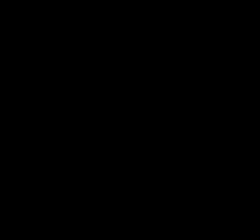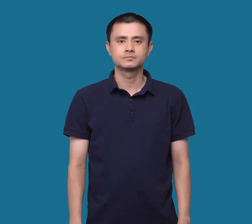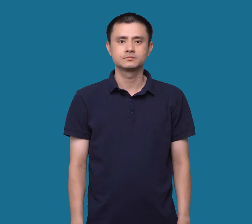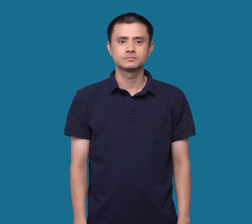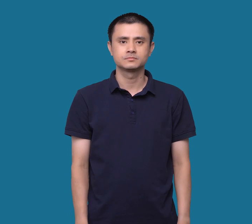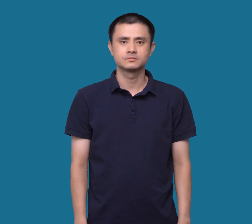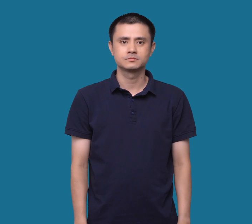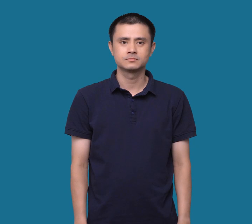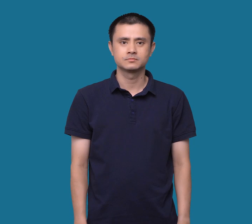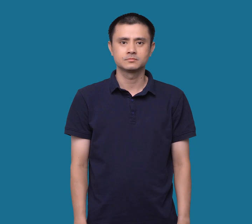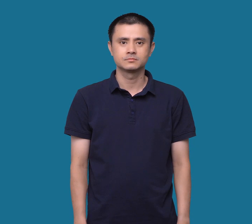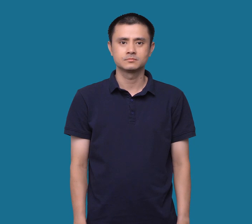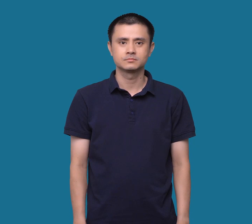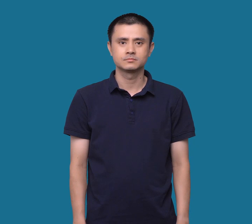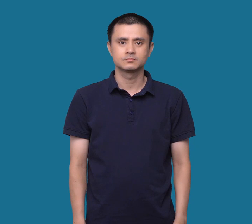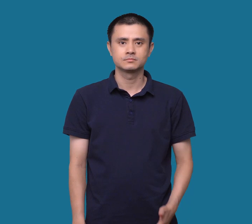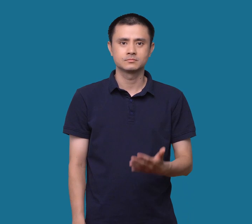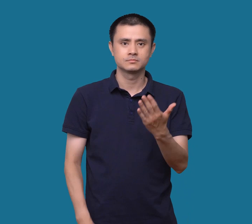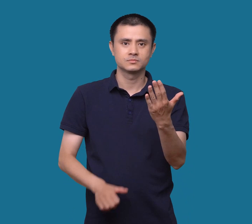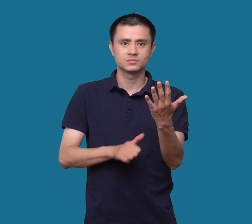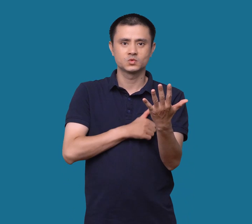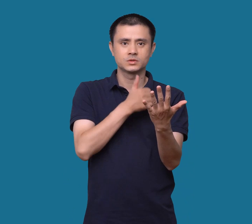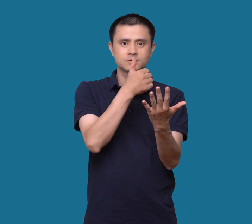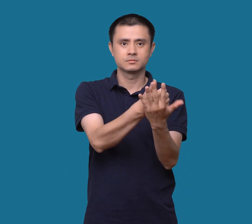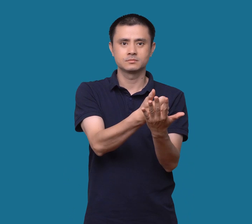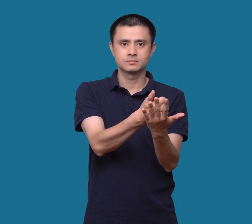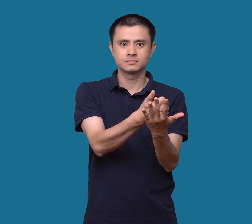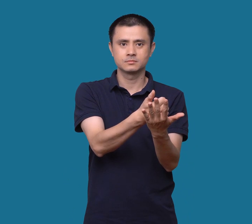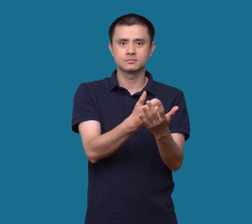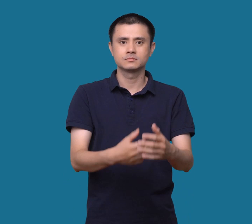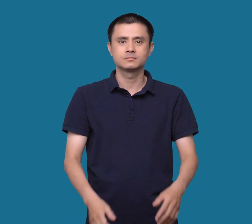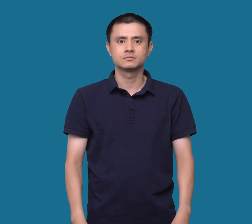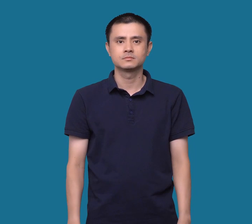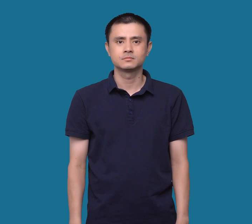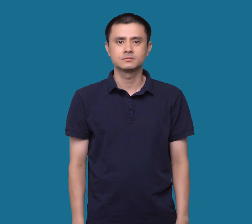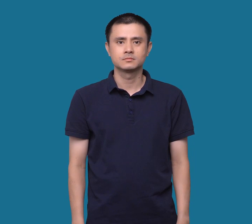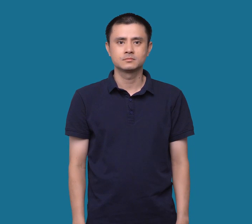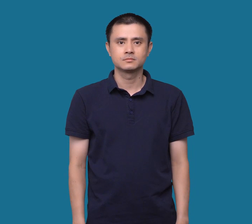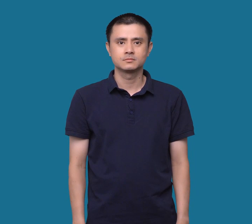ủy quyền